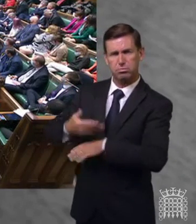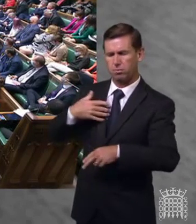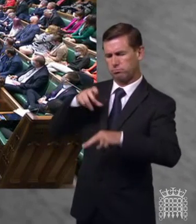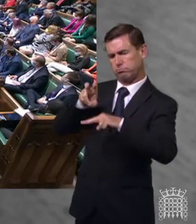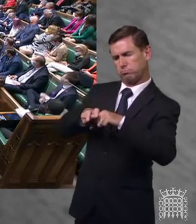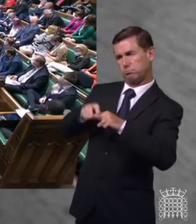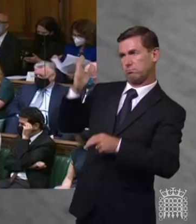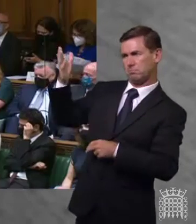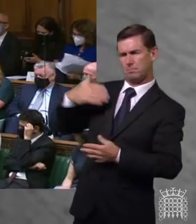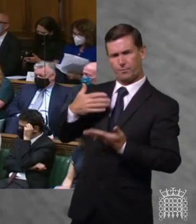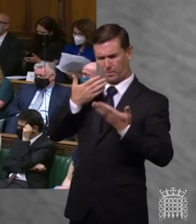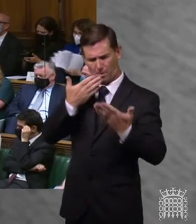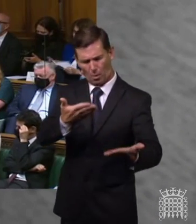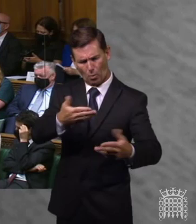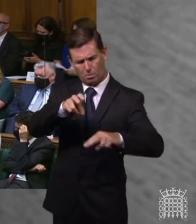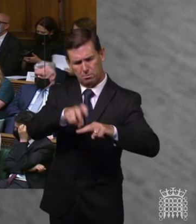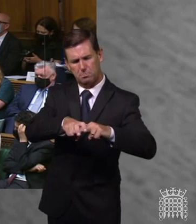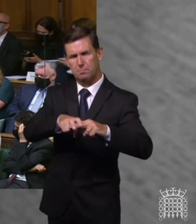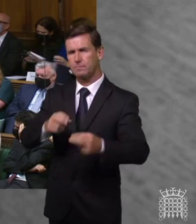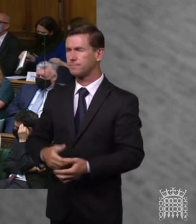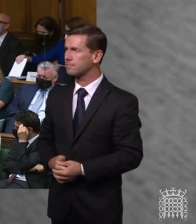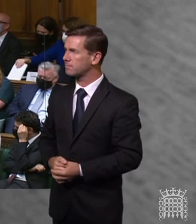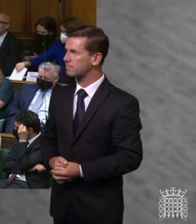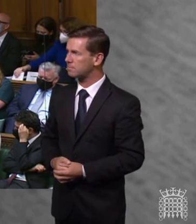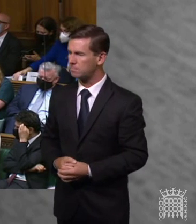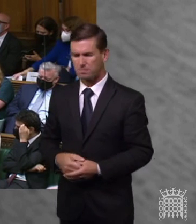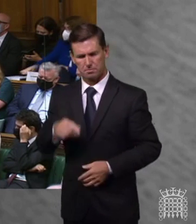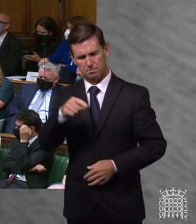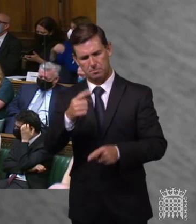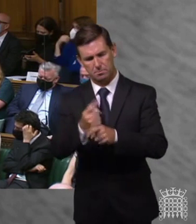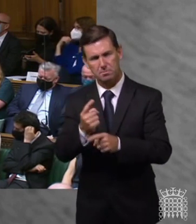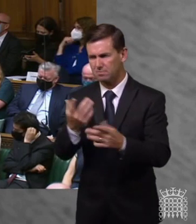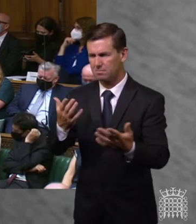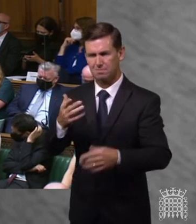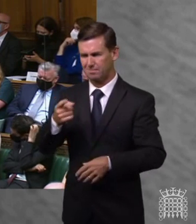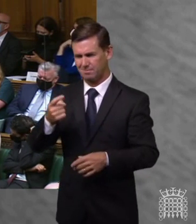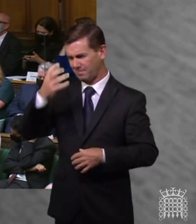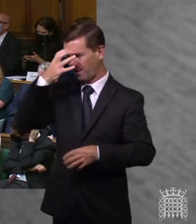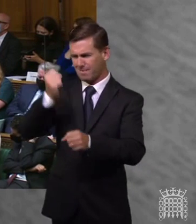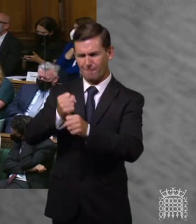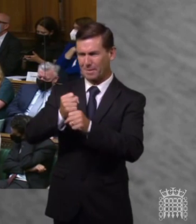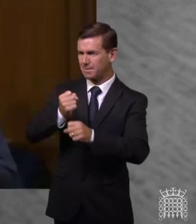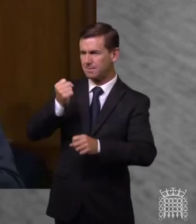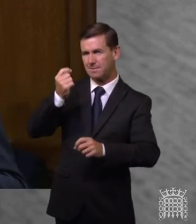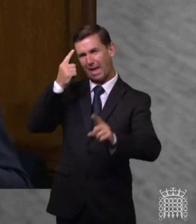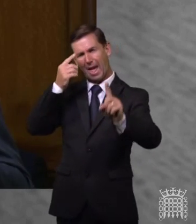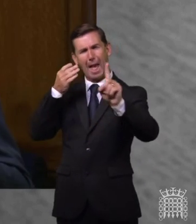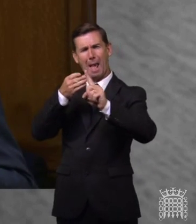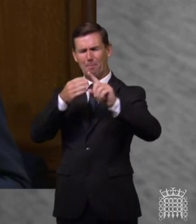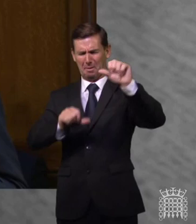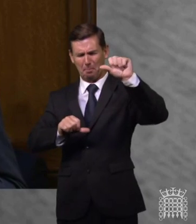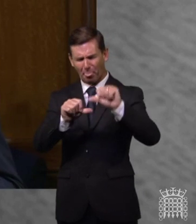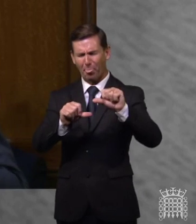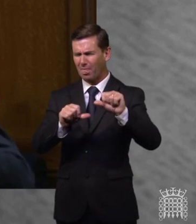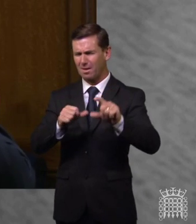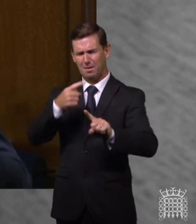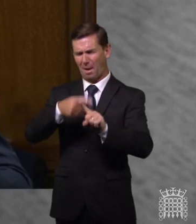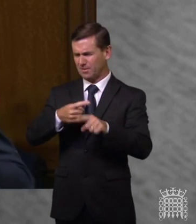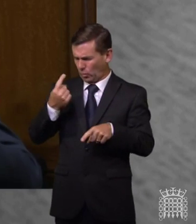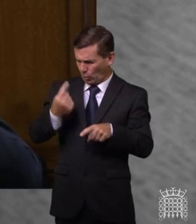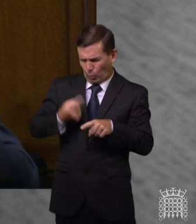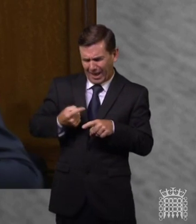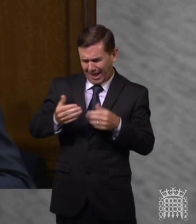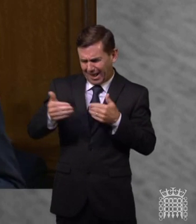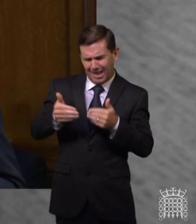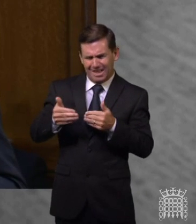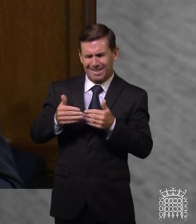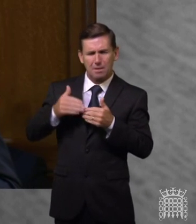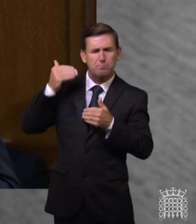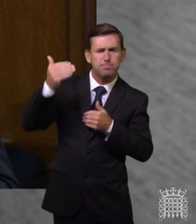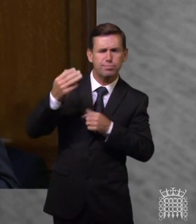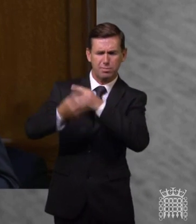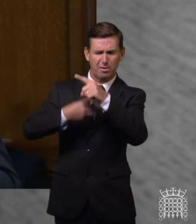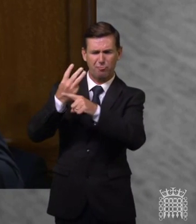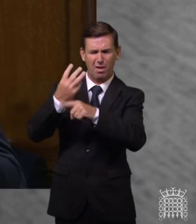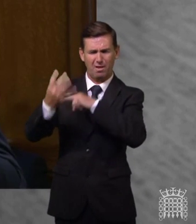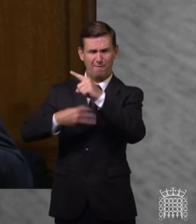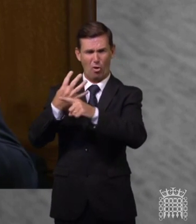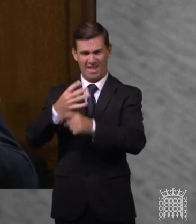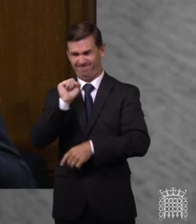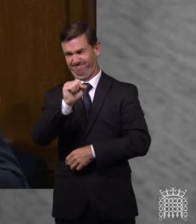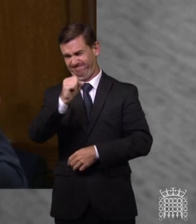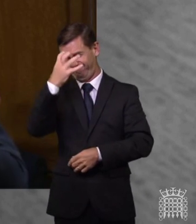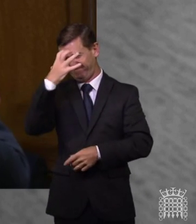My right honourable and learned Friend speaks about the lack of ambition and urgency, and that summarises everything about the Government’s approach to this crisis and many others.